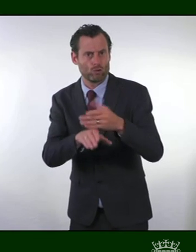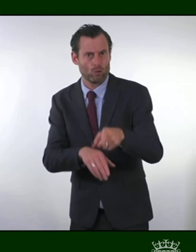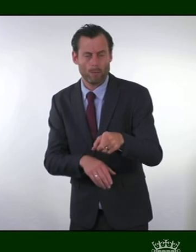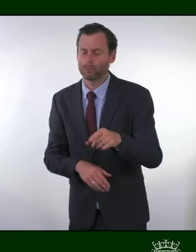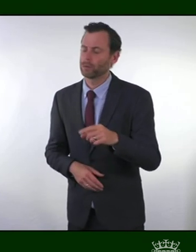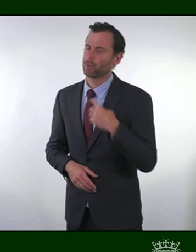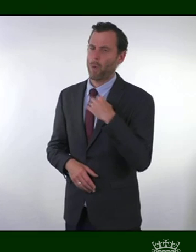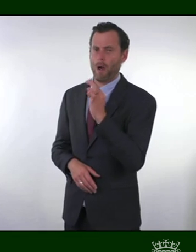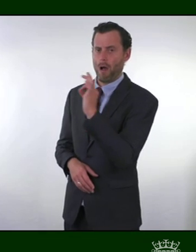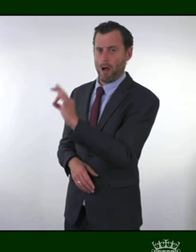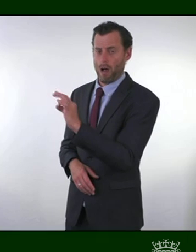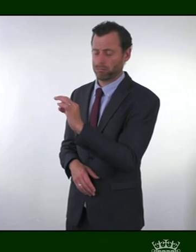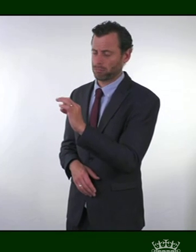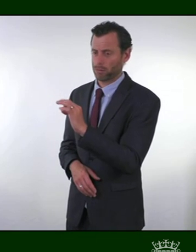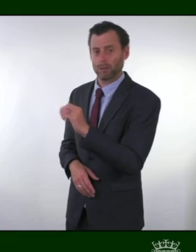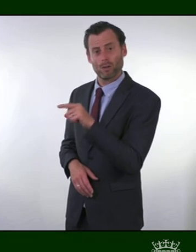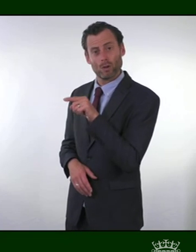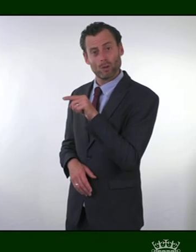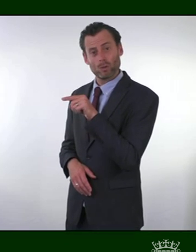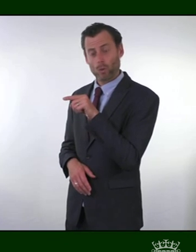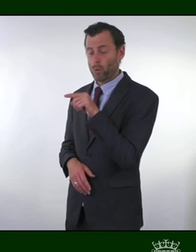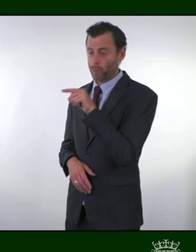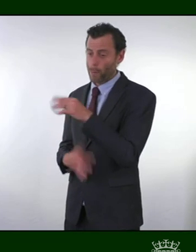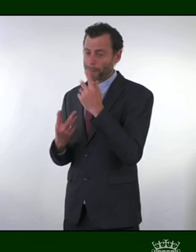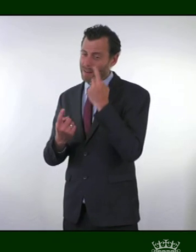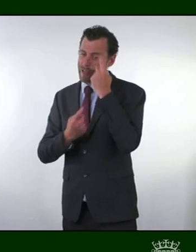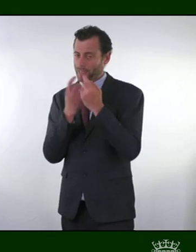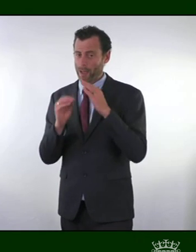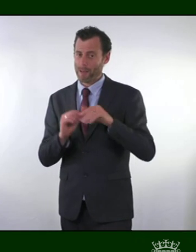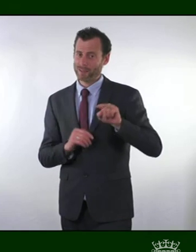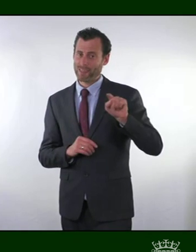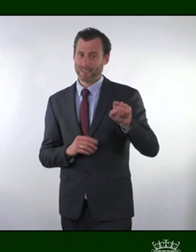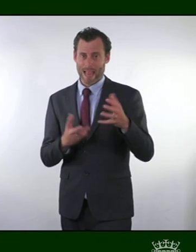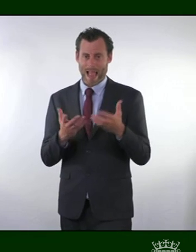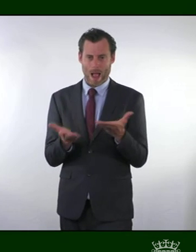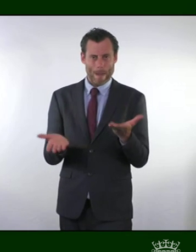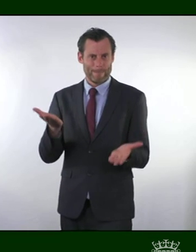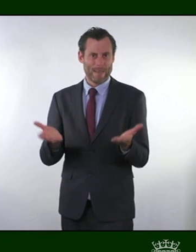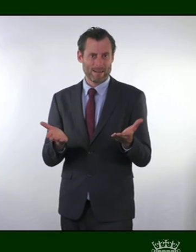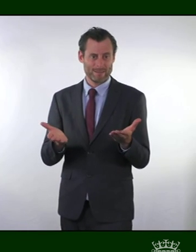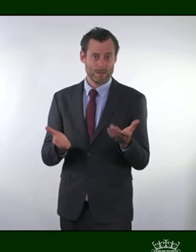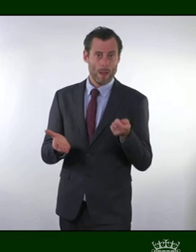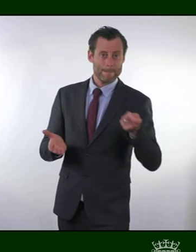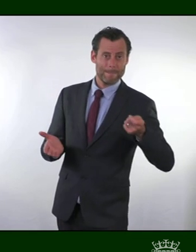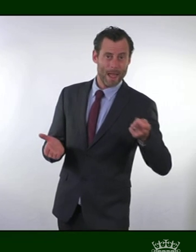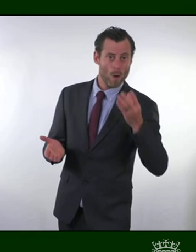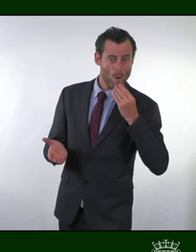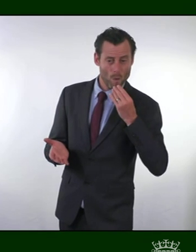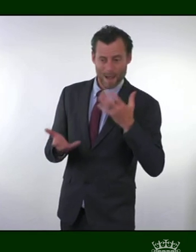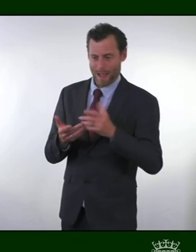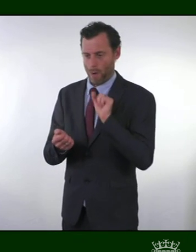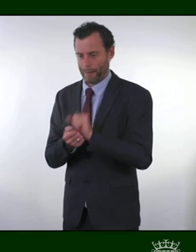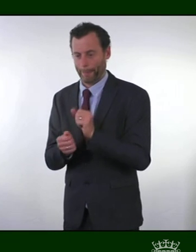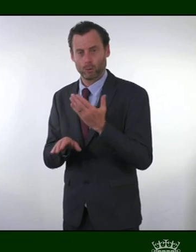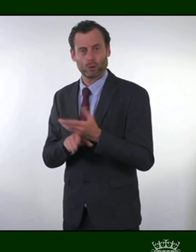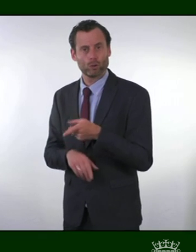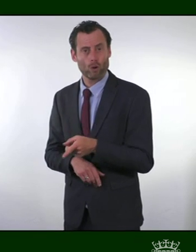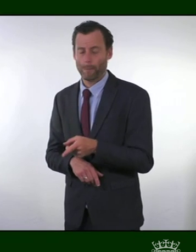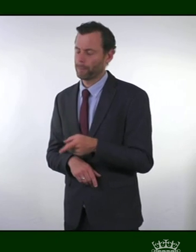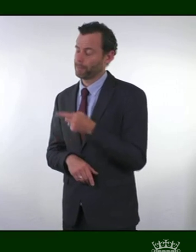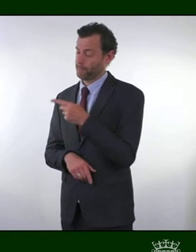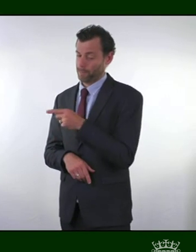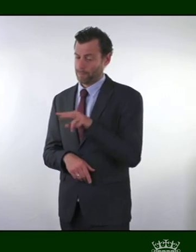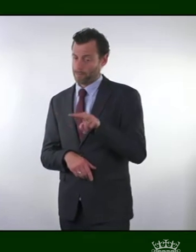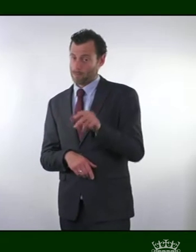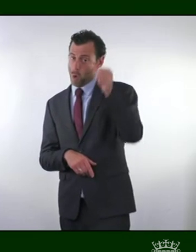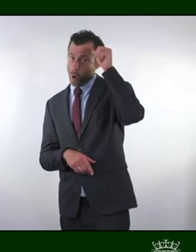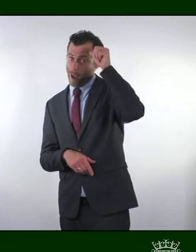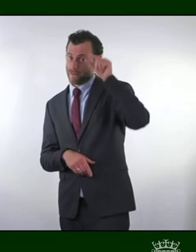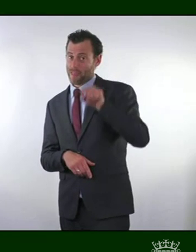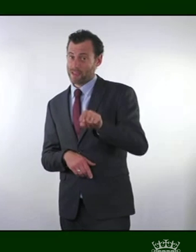So may I ask my right honourable Friend whether he has given this particular issue specific thought, and if he has, what solutions he might have to bring to this House?